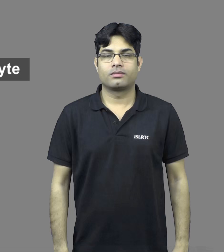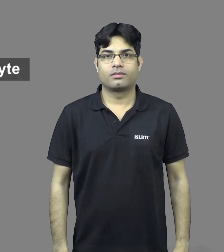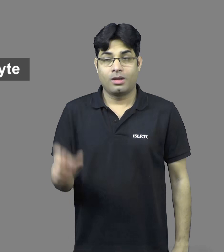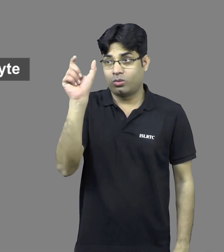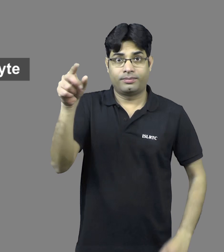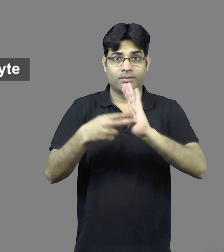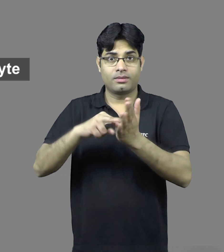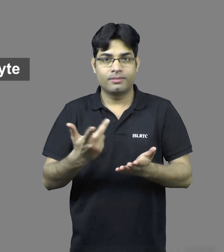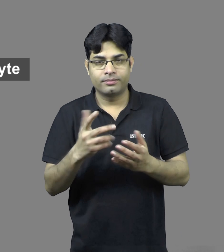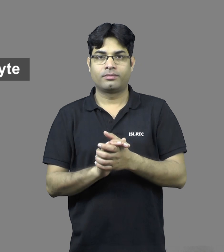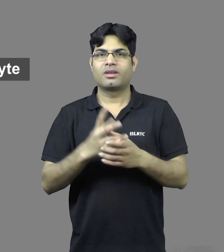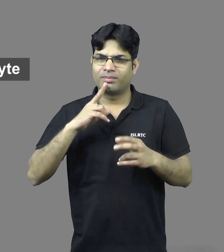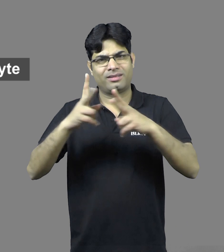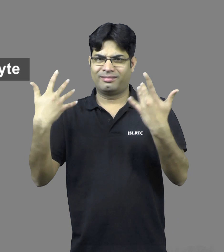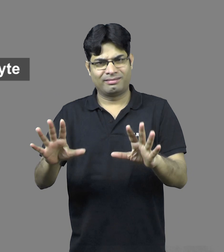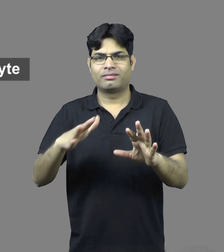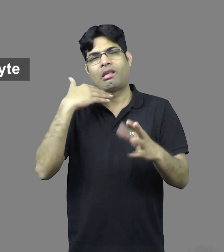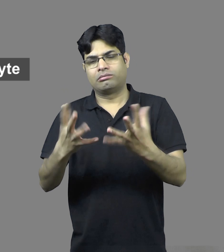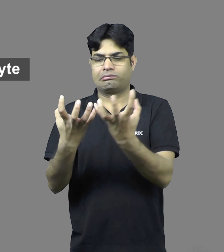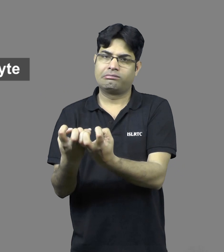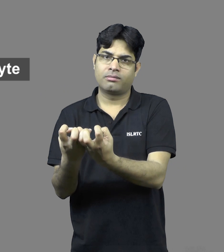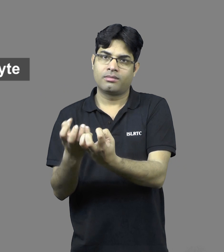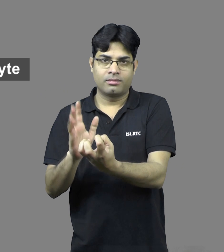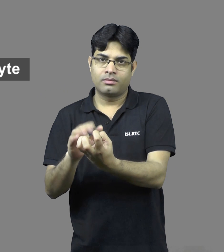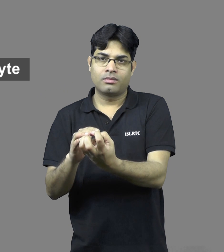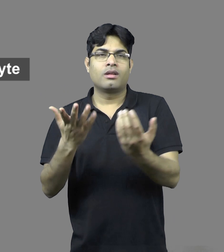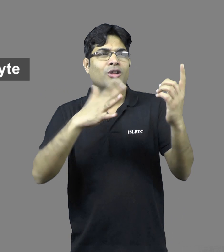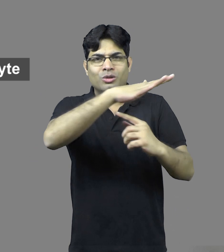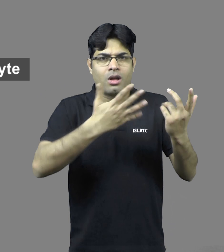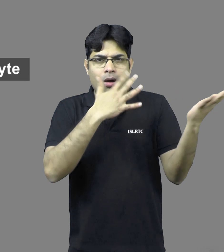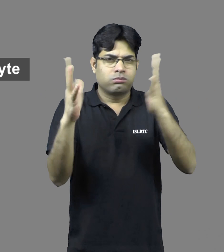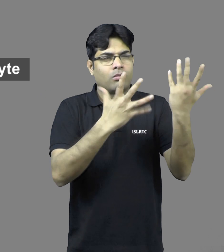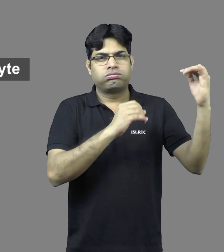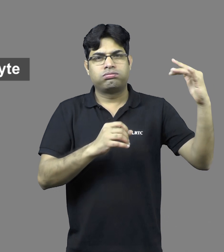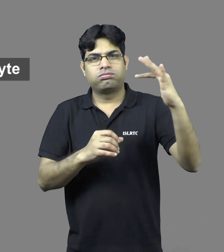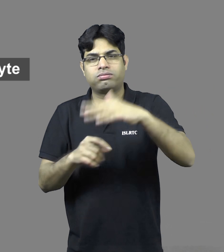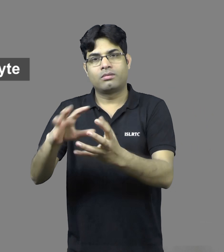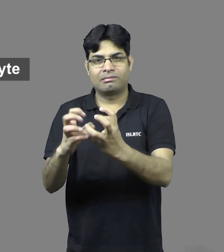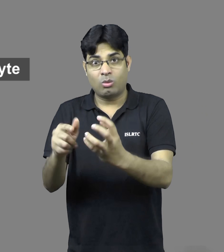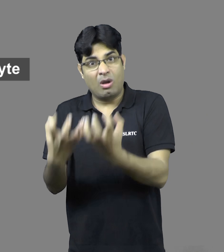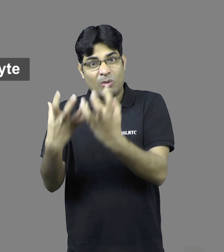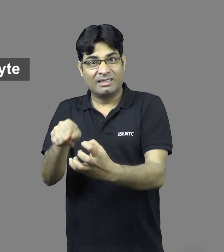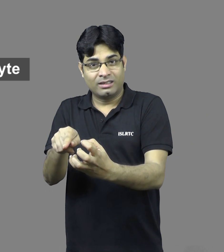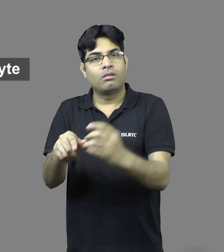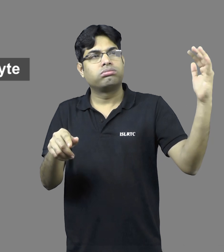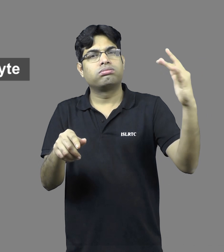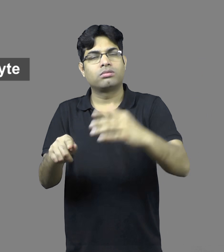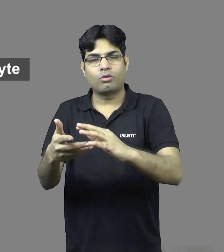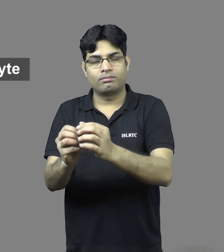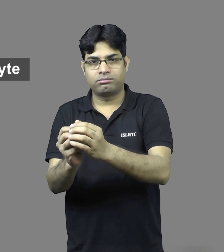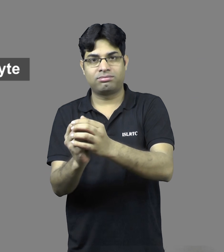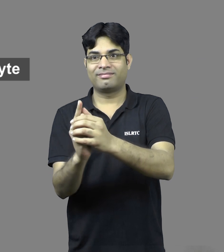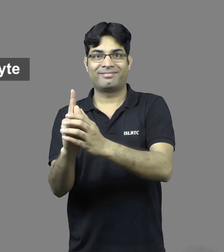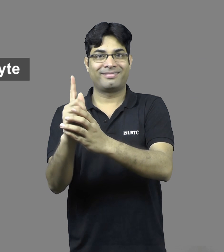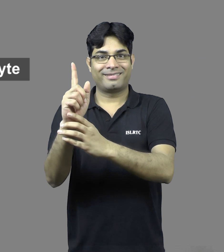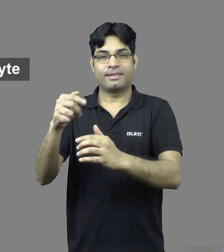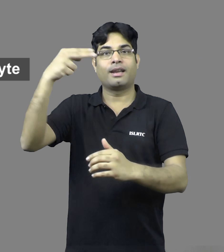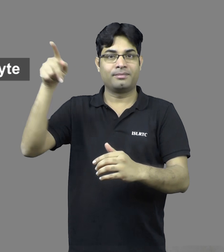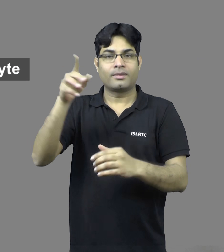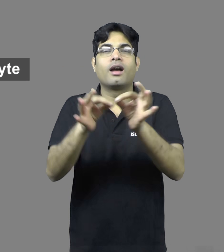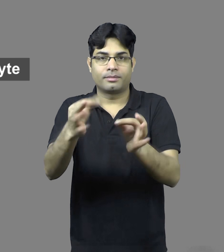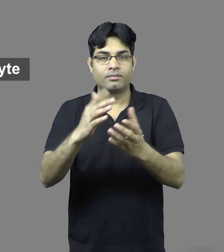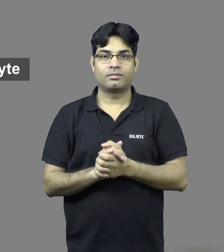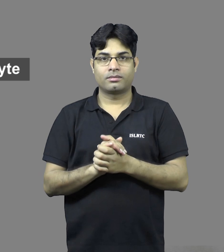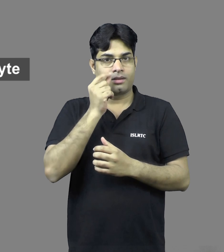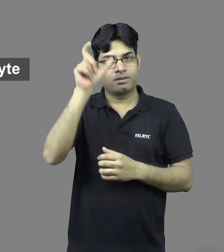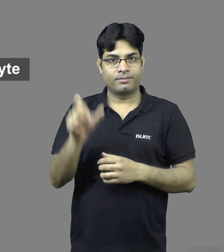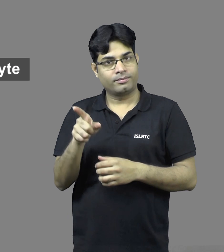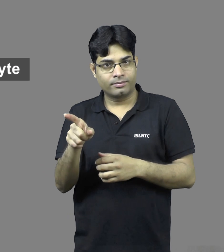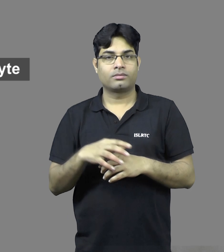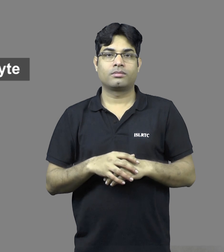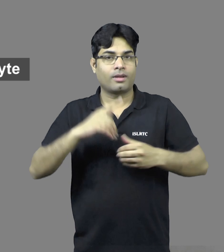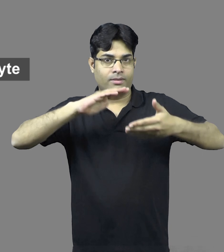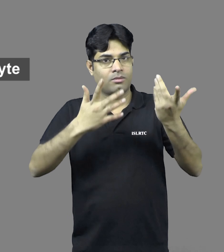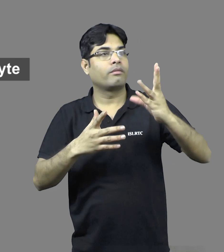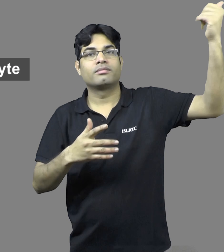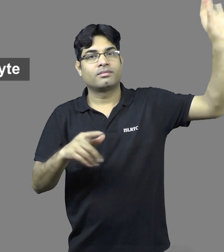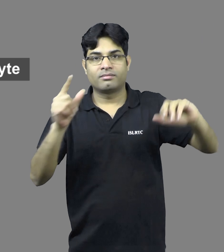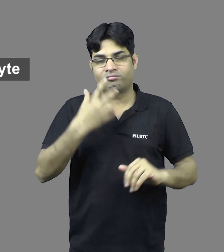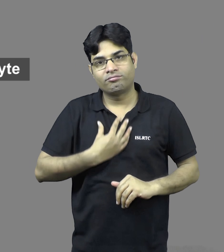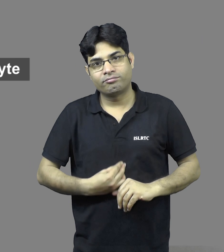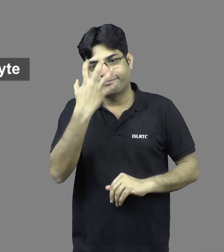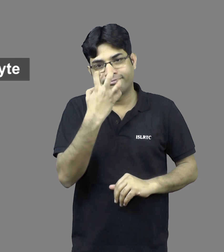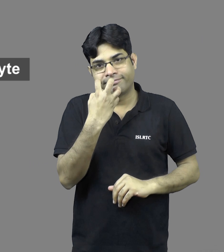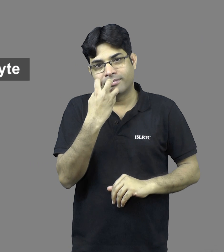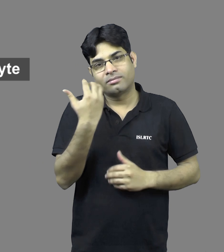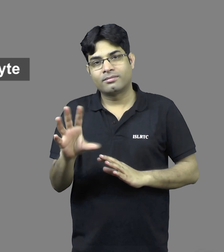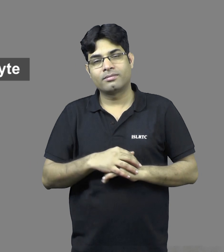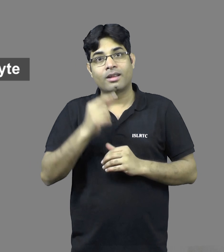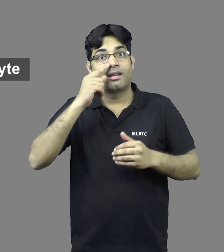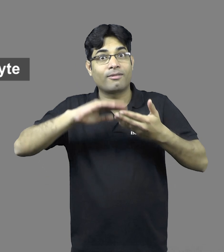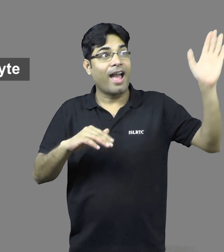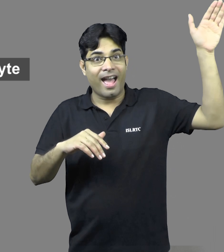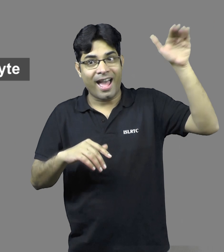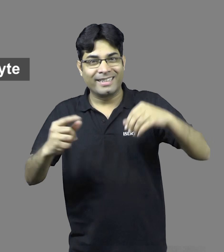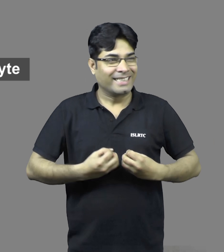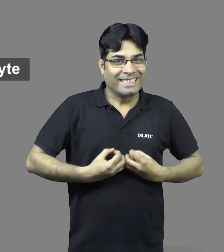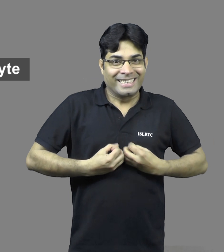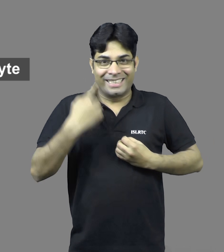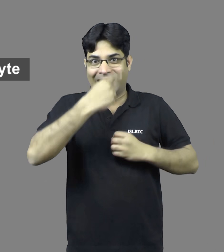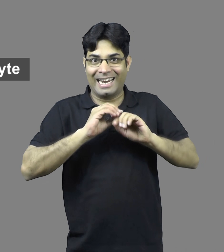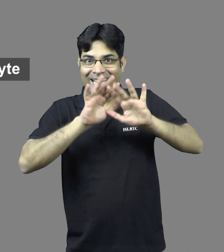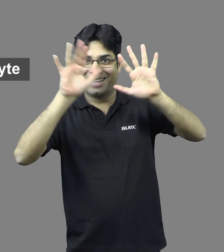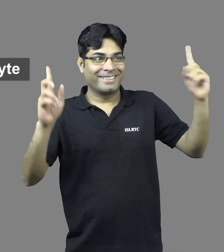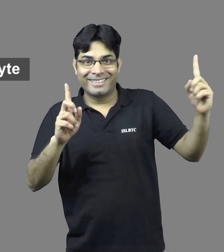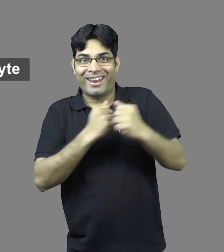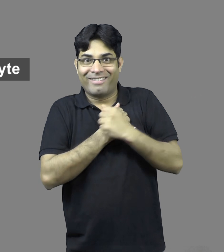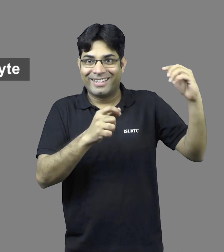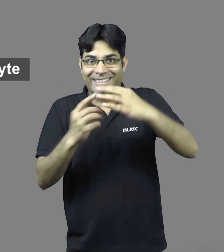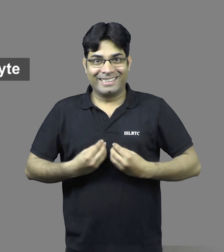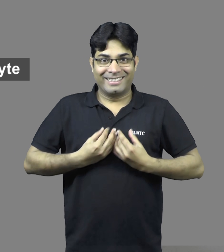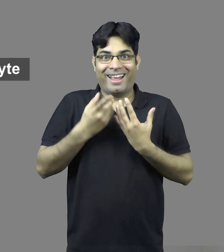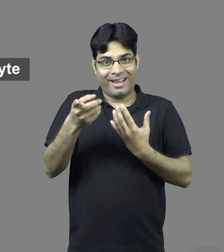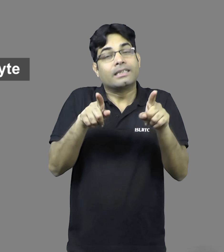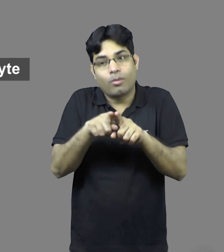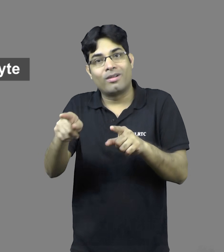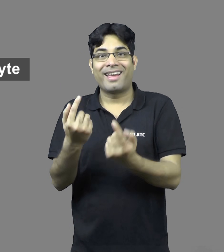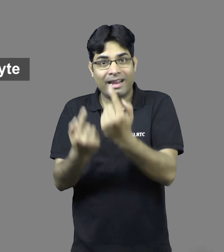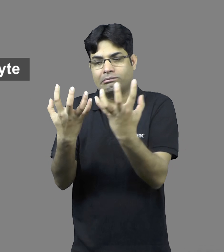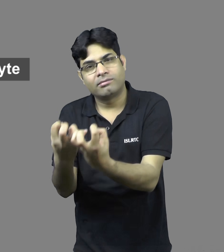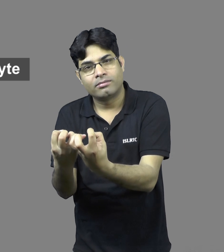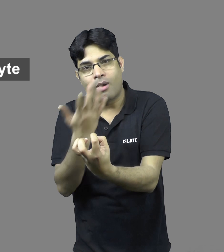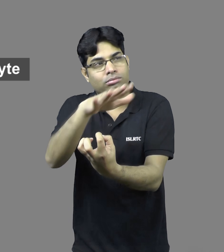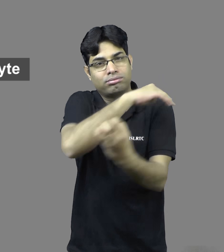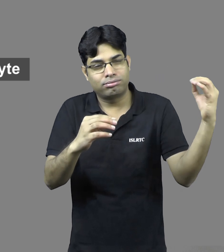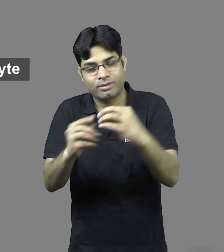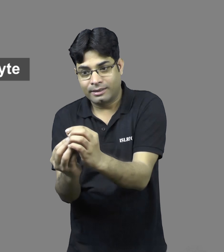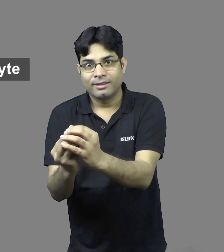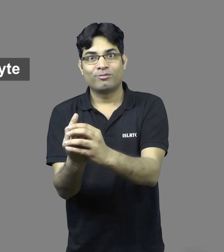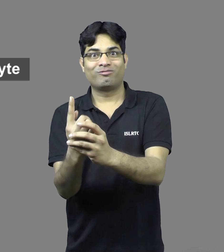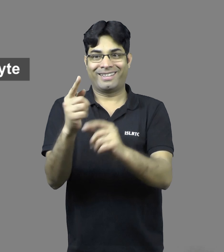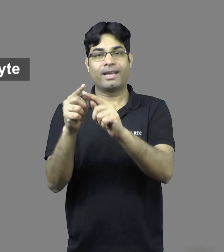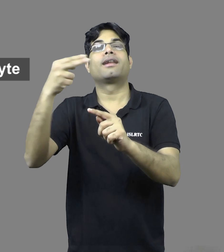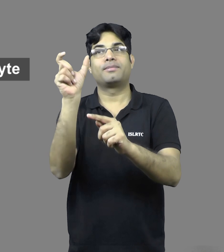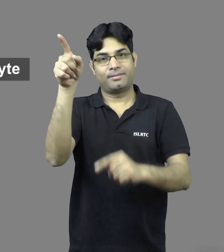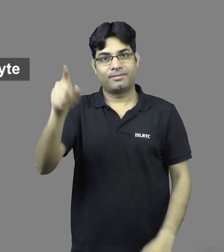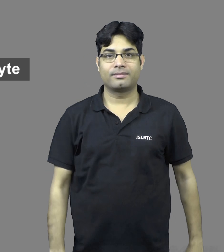Facultative Saprophyte